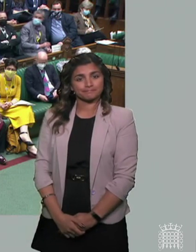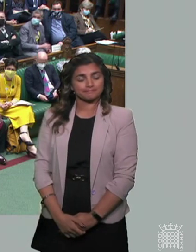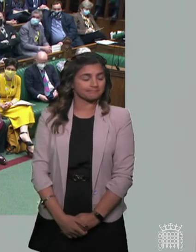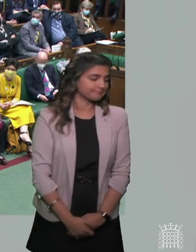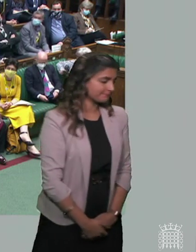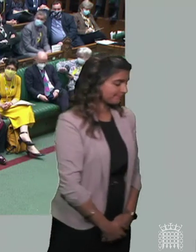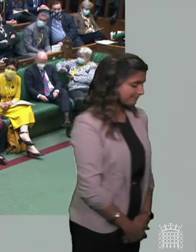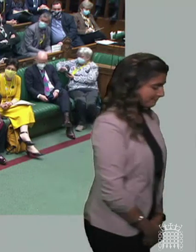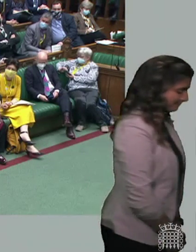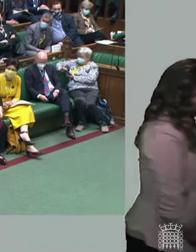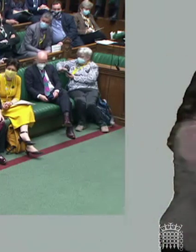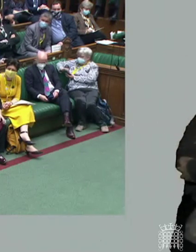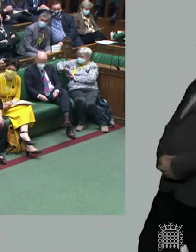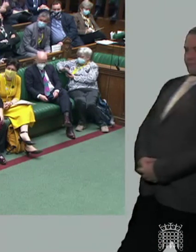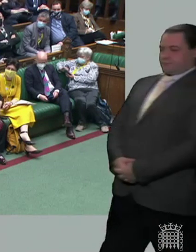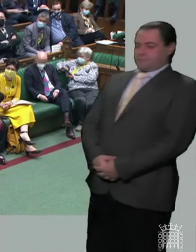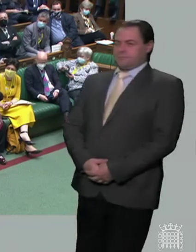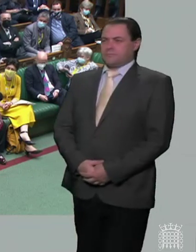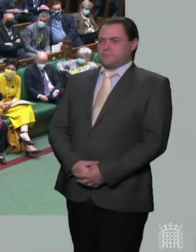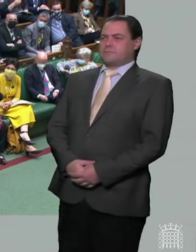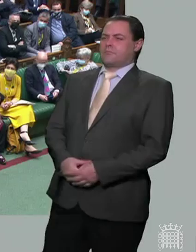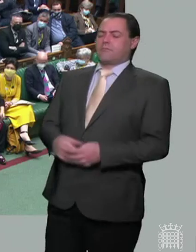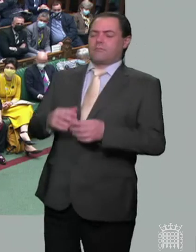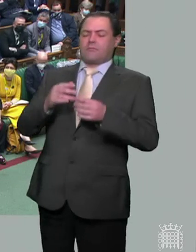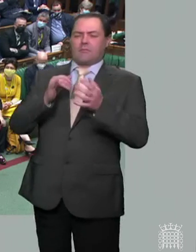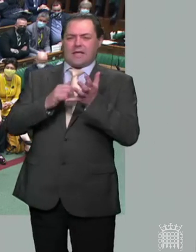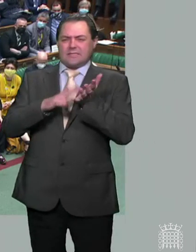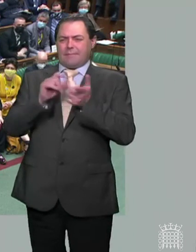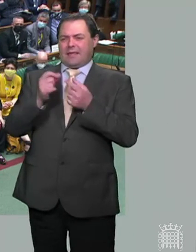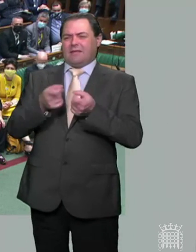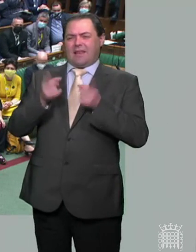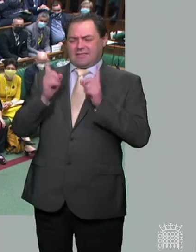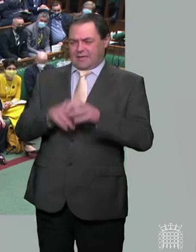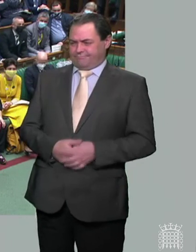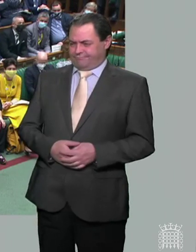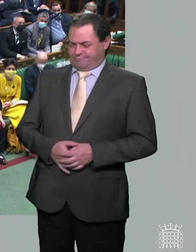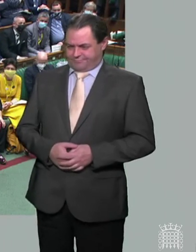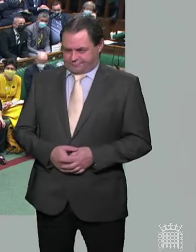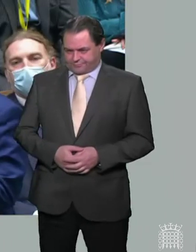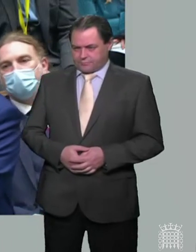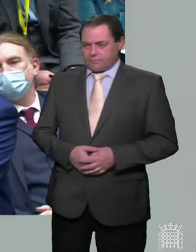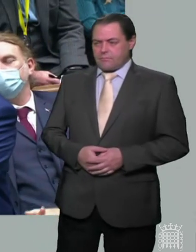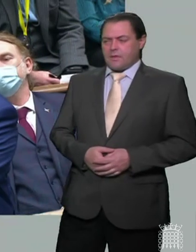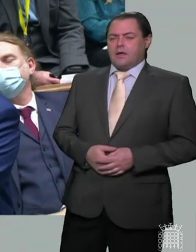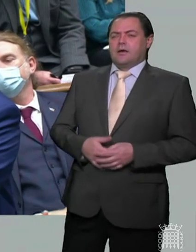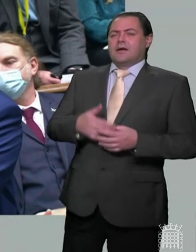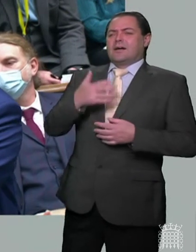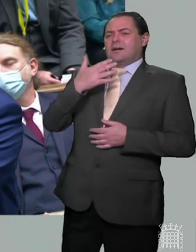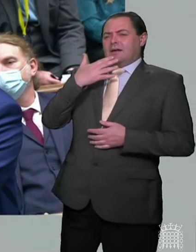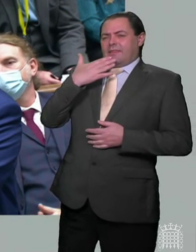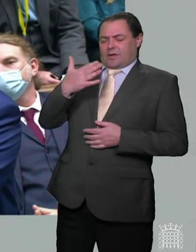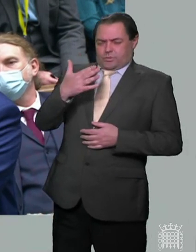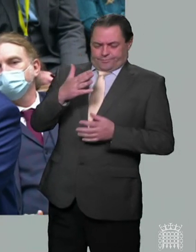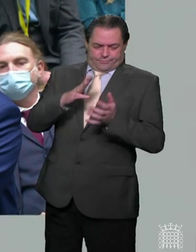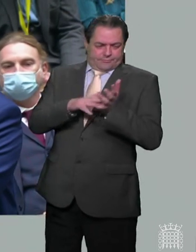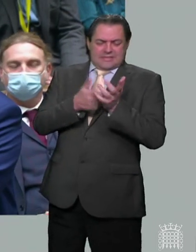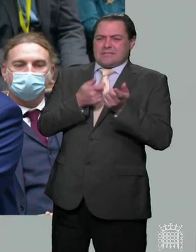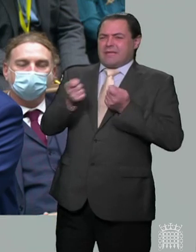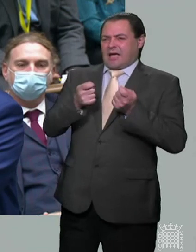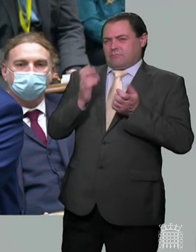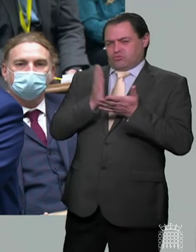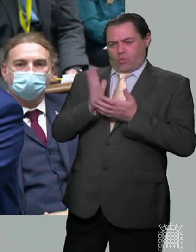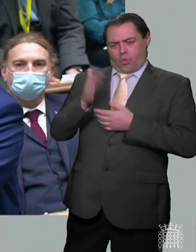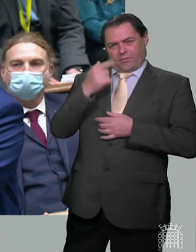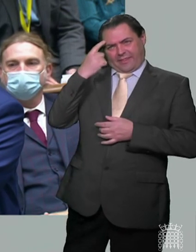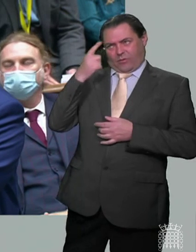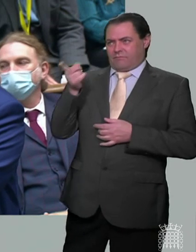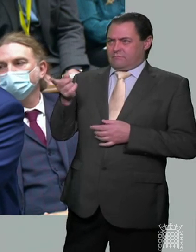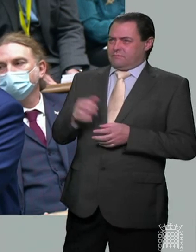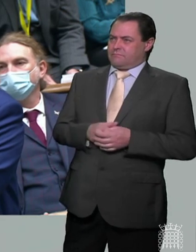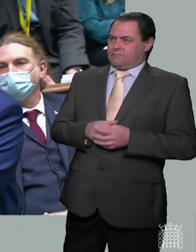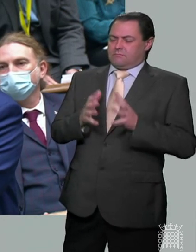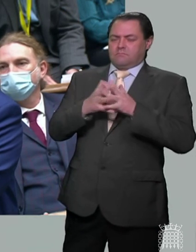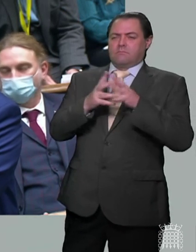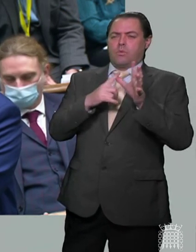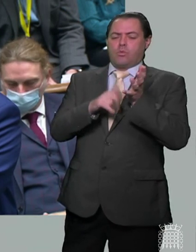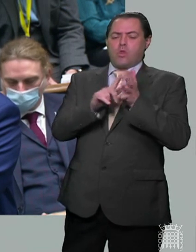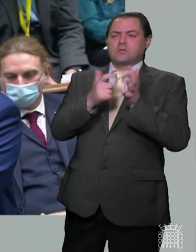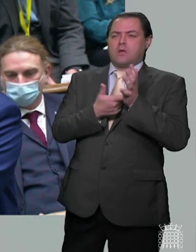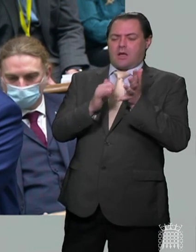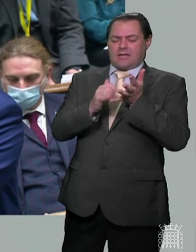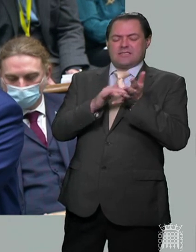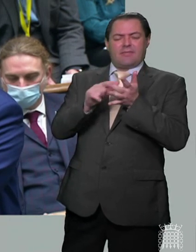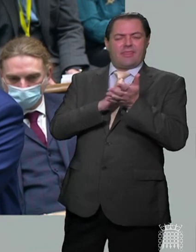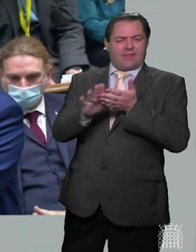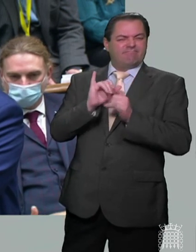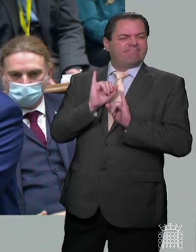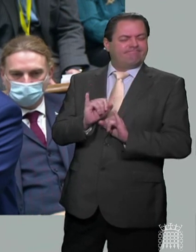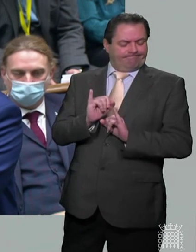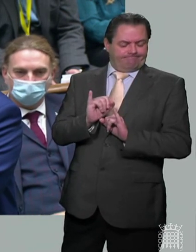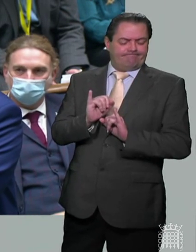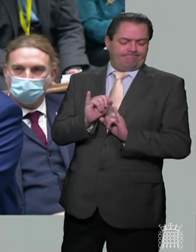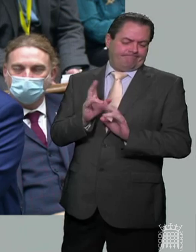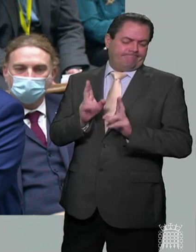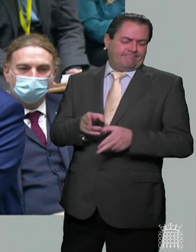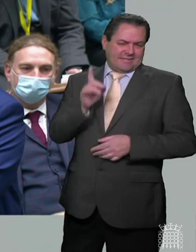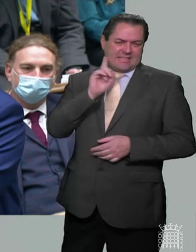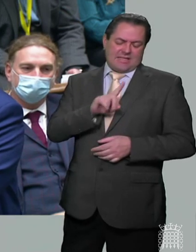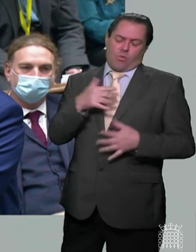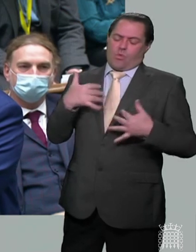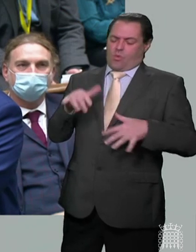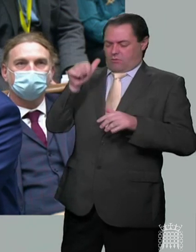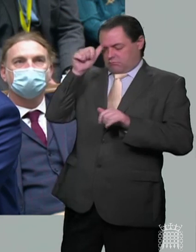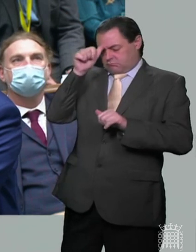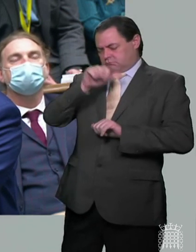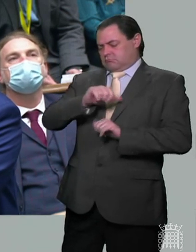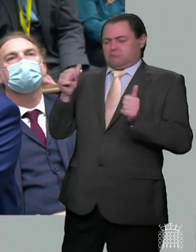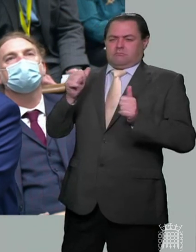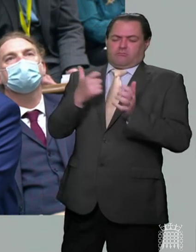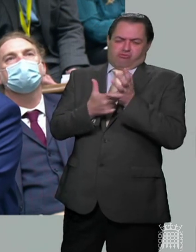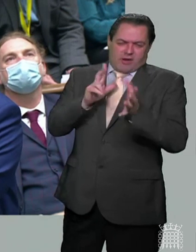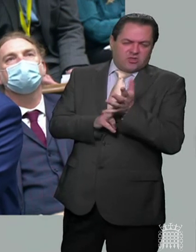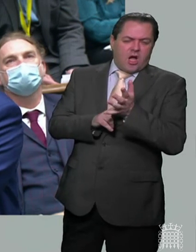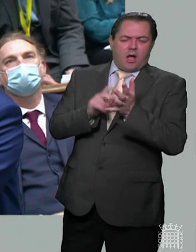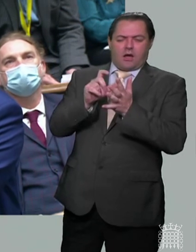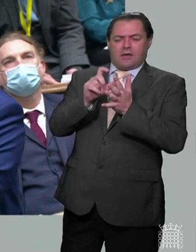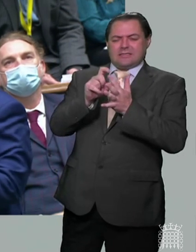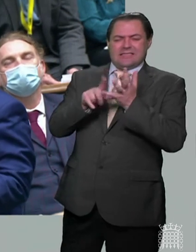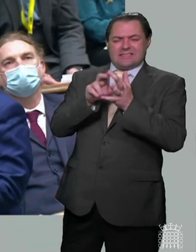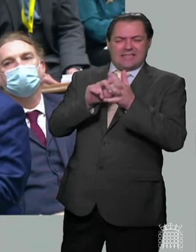I am sure that the thoughts and prayers of the entire House will be with Walter Smith—the legend that was the Rangers, Dundee United and Scotland manager—who sadly passed away yesterday.